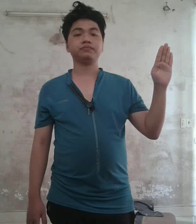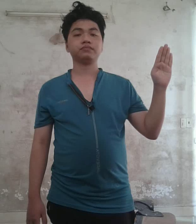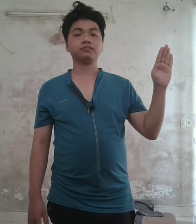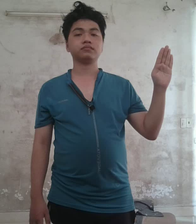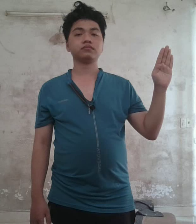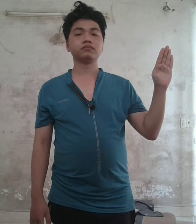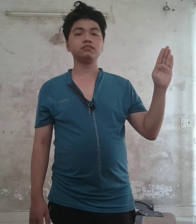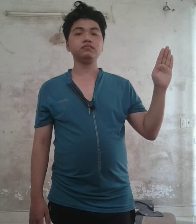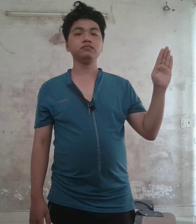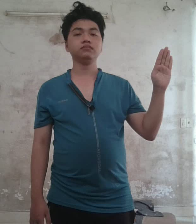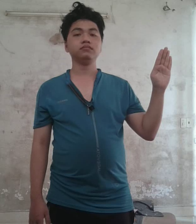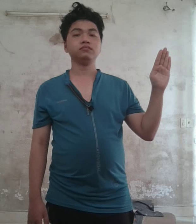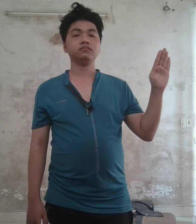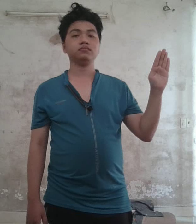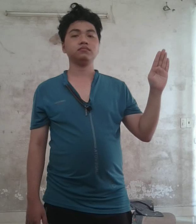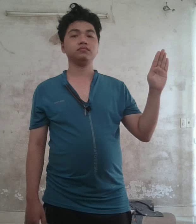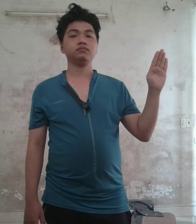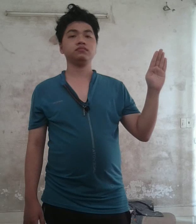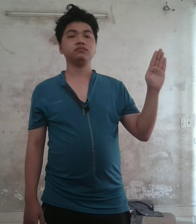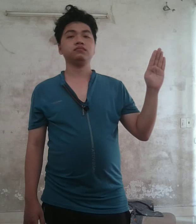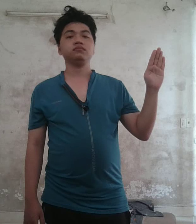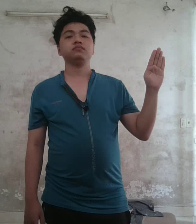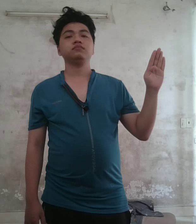b